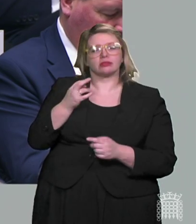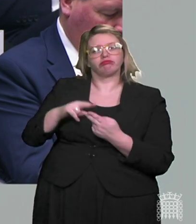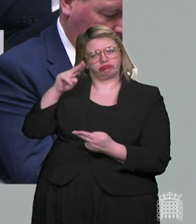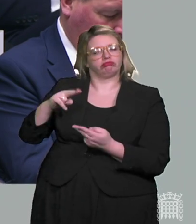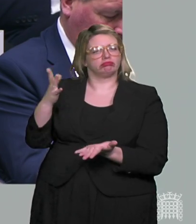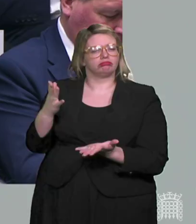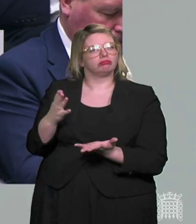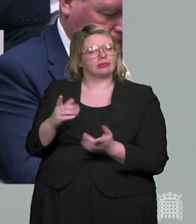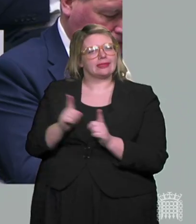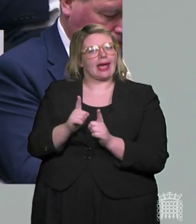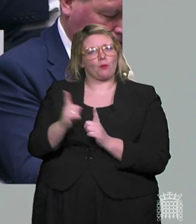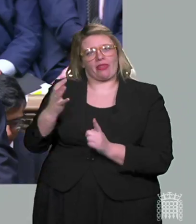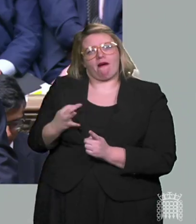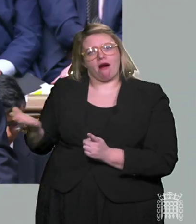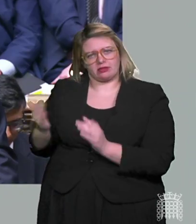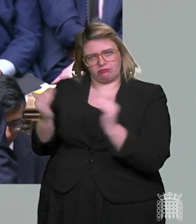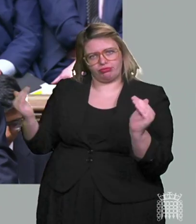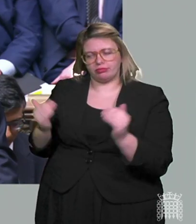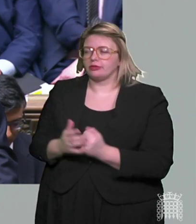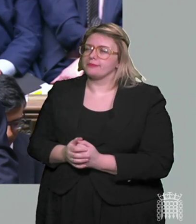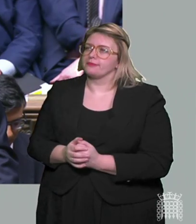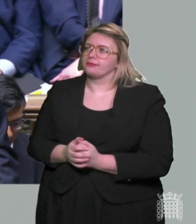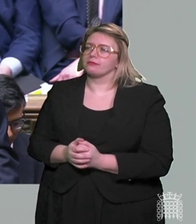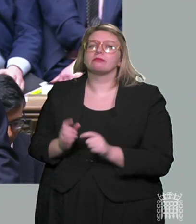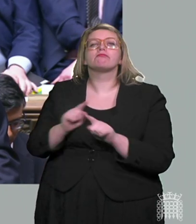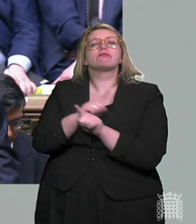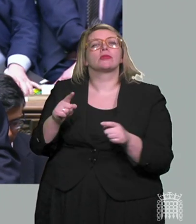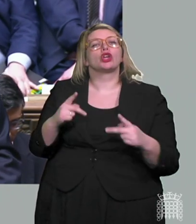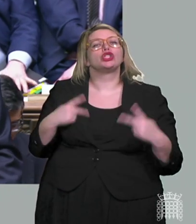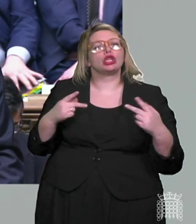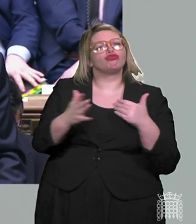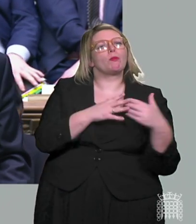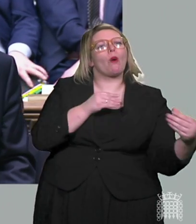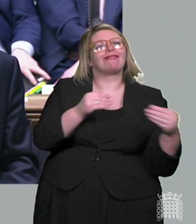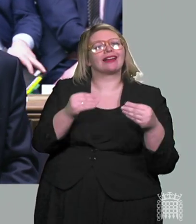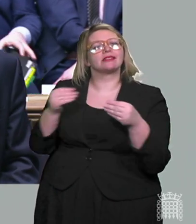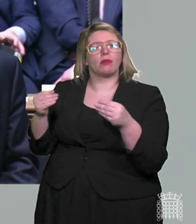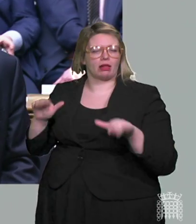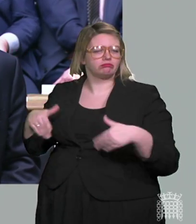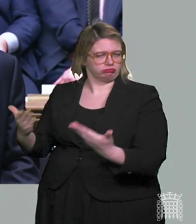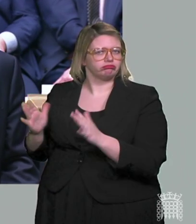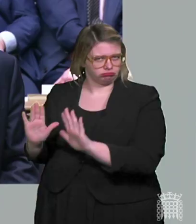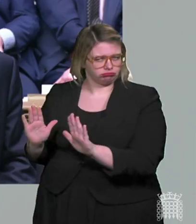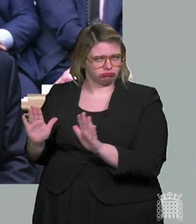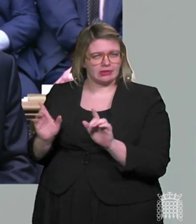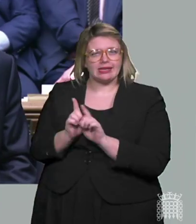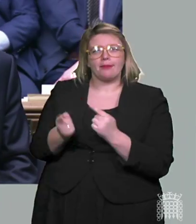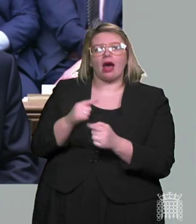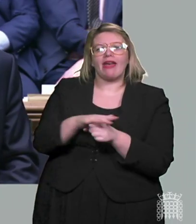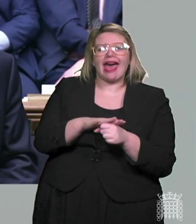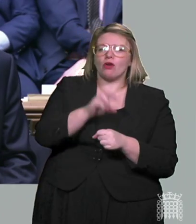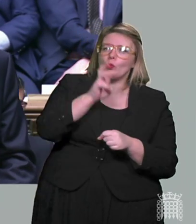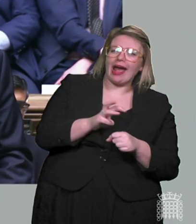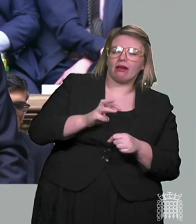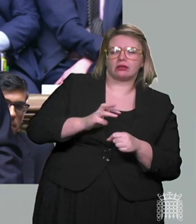I will also offer providers more flexibility in how they operate in line with other parts of the UK.